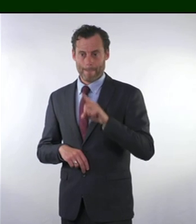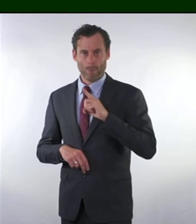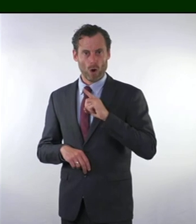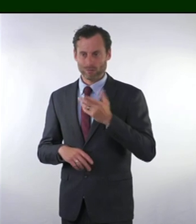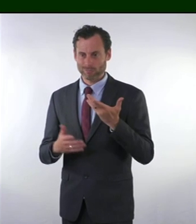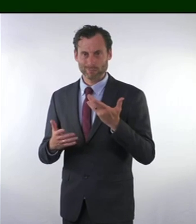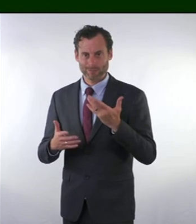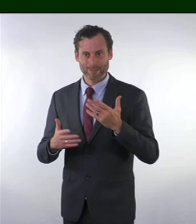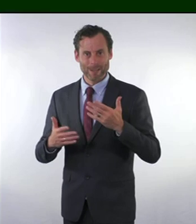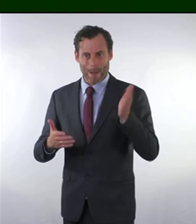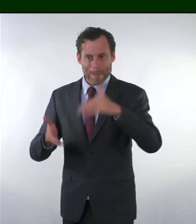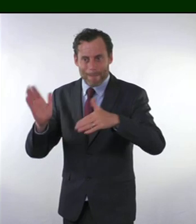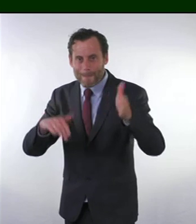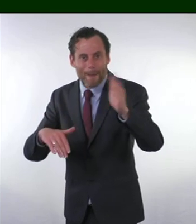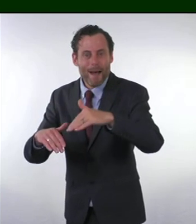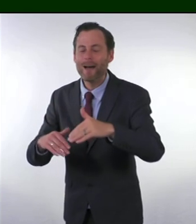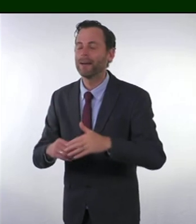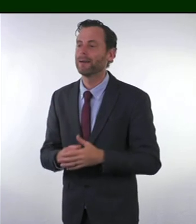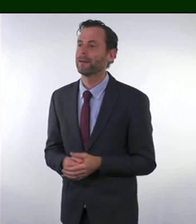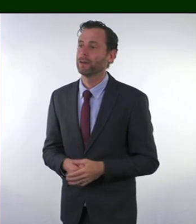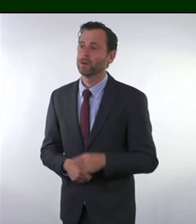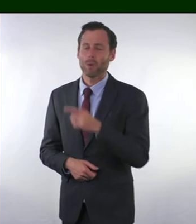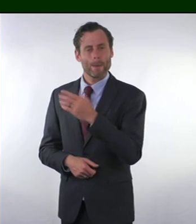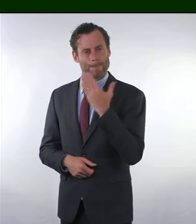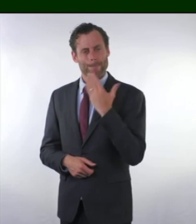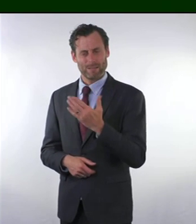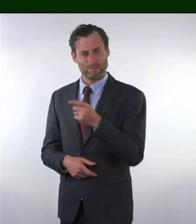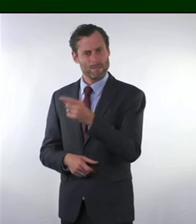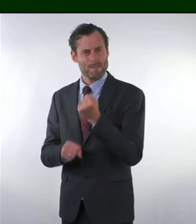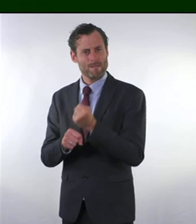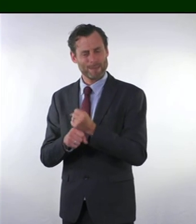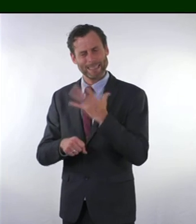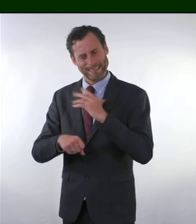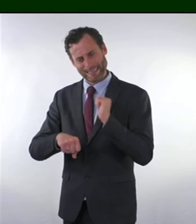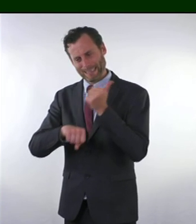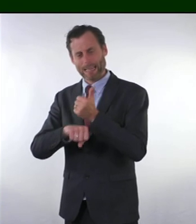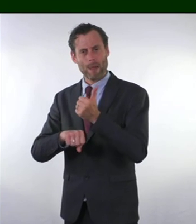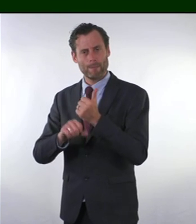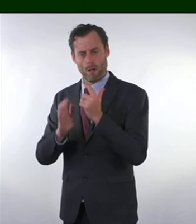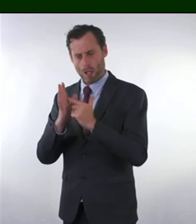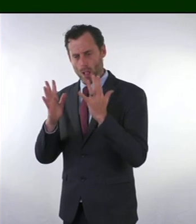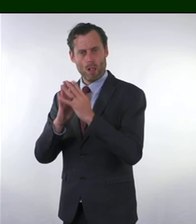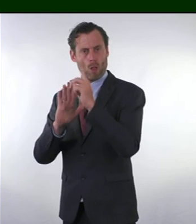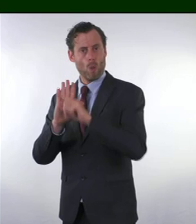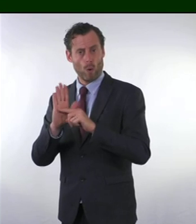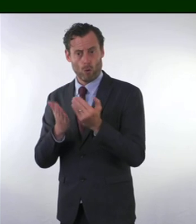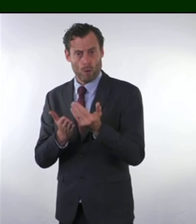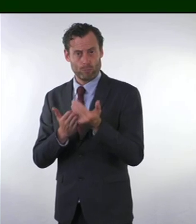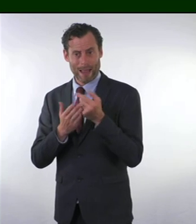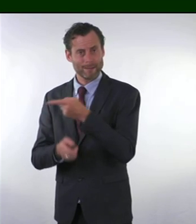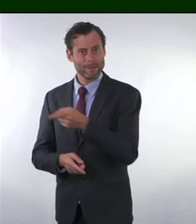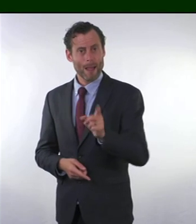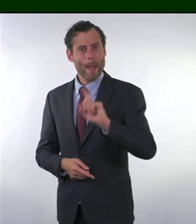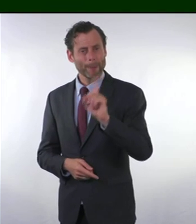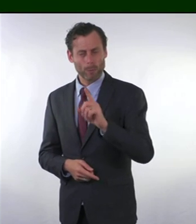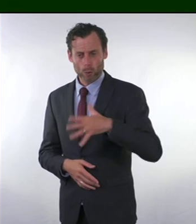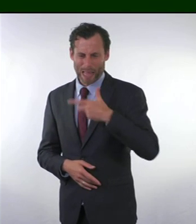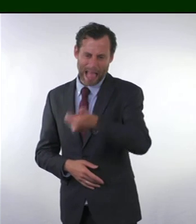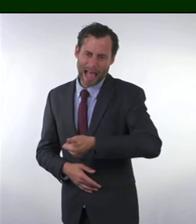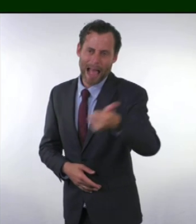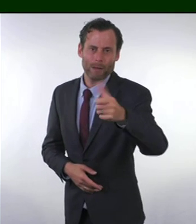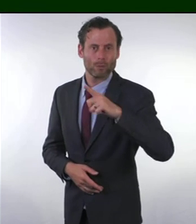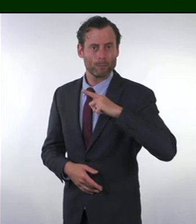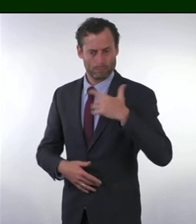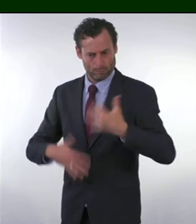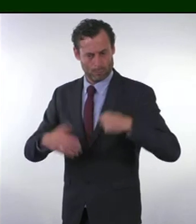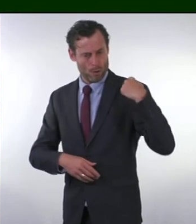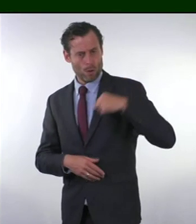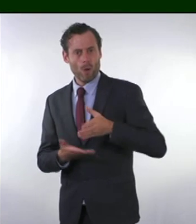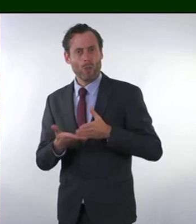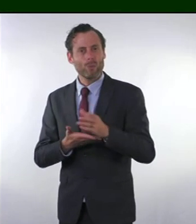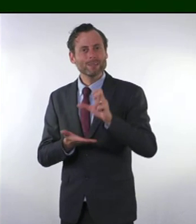Will the Prime Minister urgently, today, lay legislation so that, on a cross-party basis, we can support those people at risk of homelessness before we break up for the summer recess?